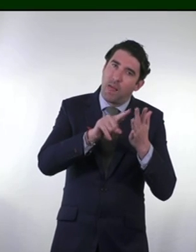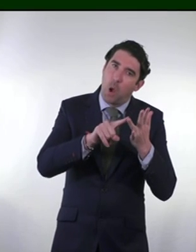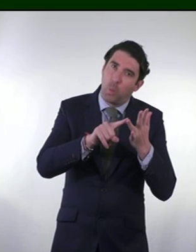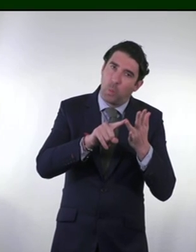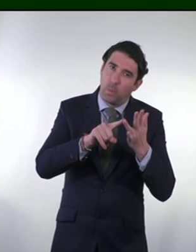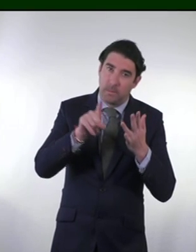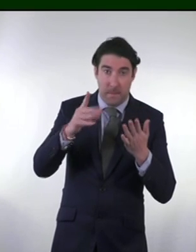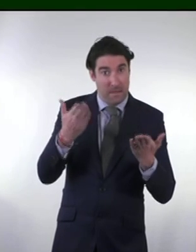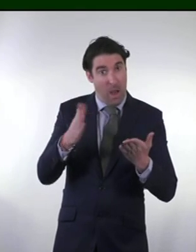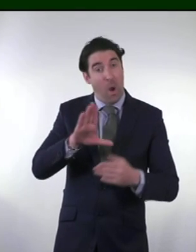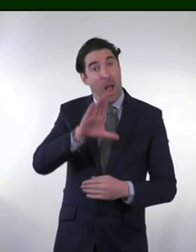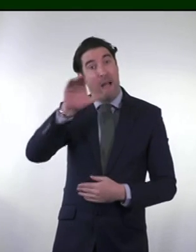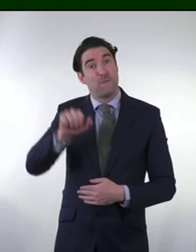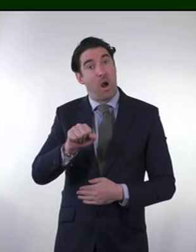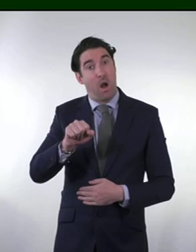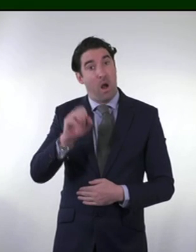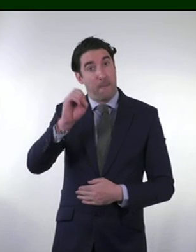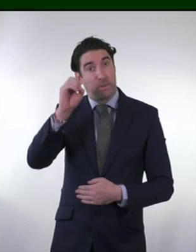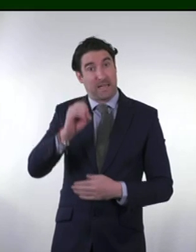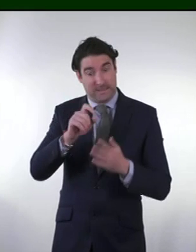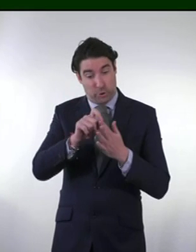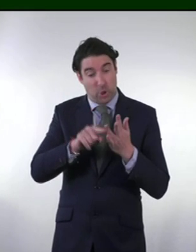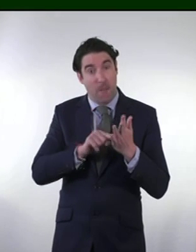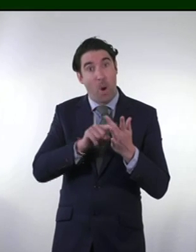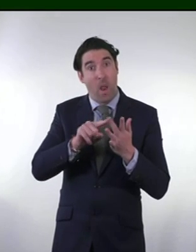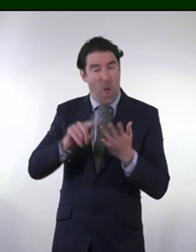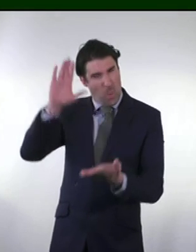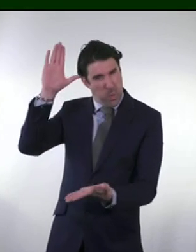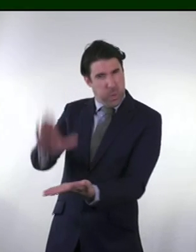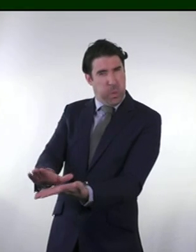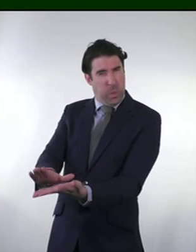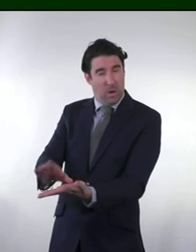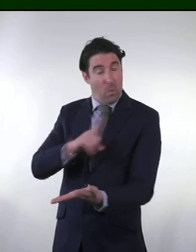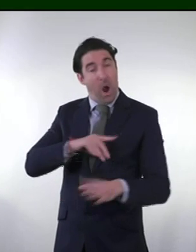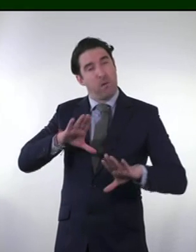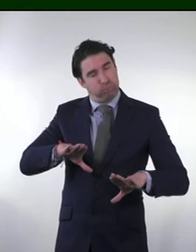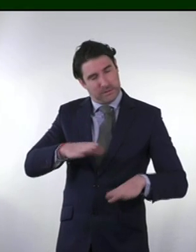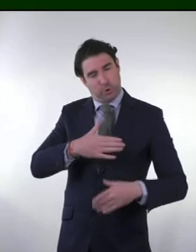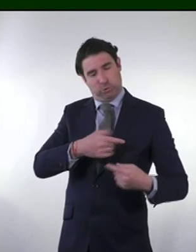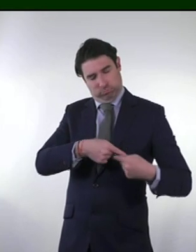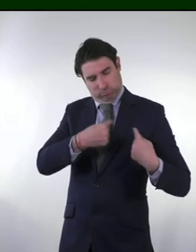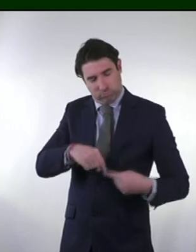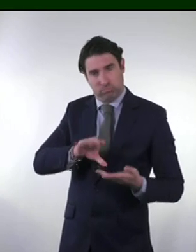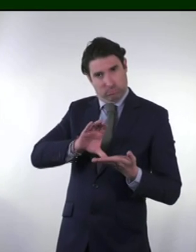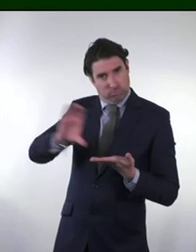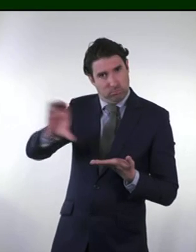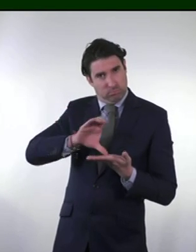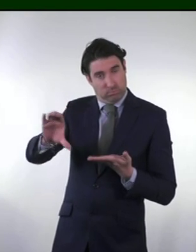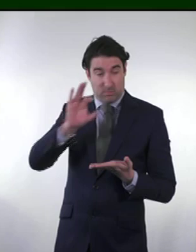Will the Prime Minister join me in congratulating Rotary and its supporters on their monumental contribution to this effort?